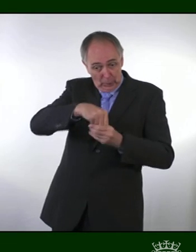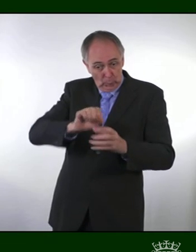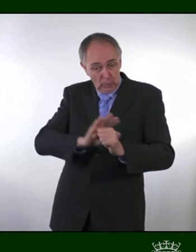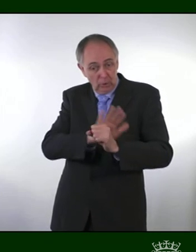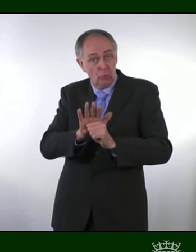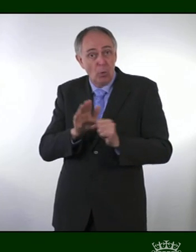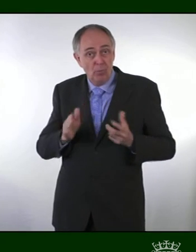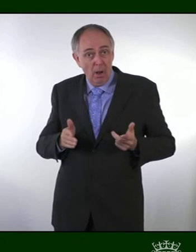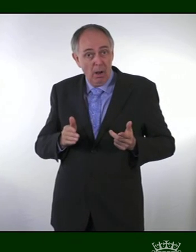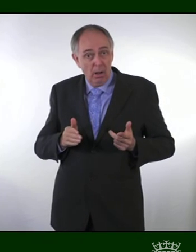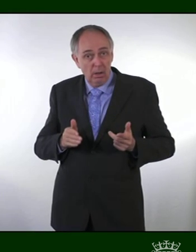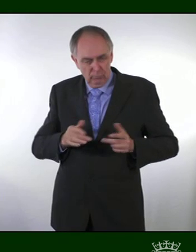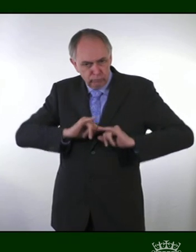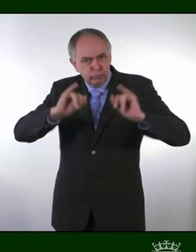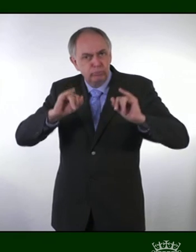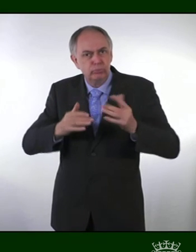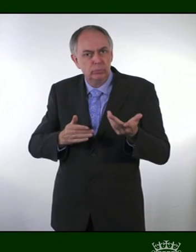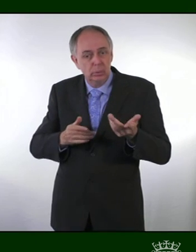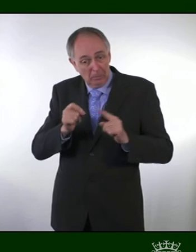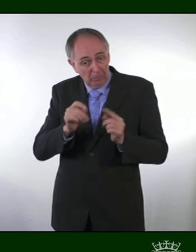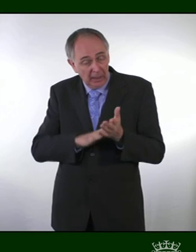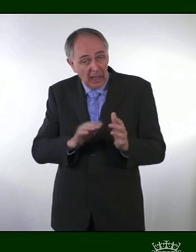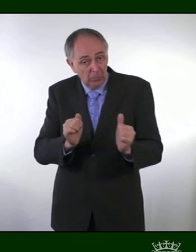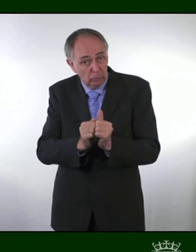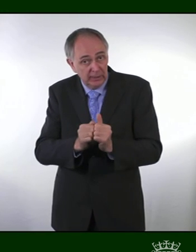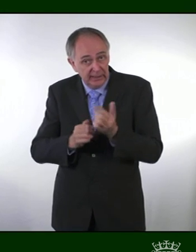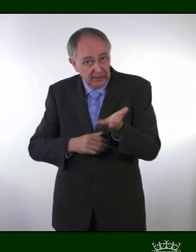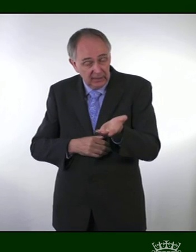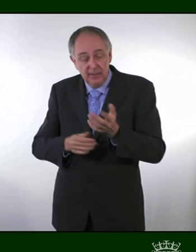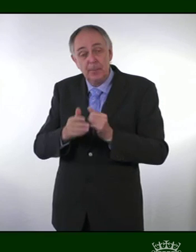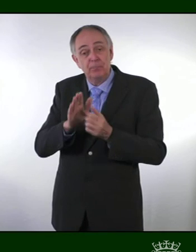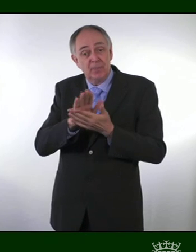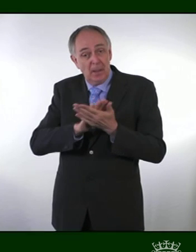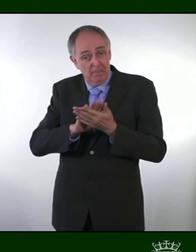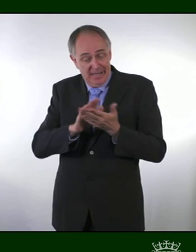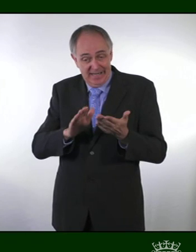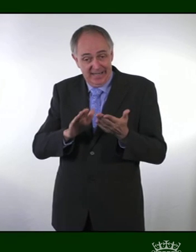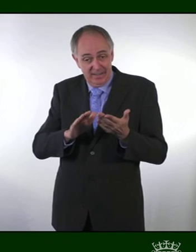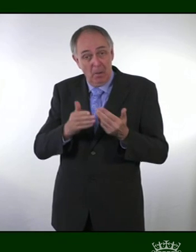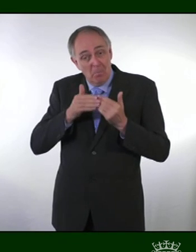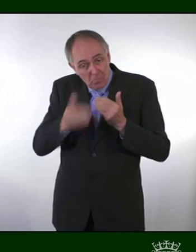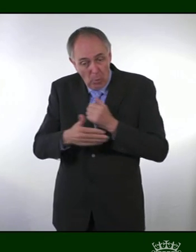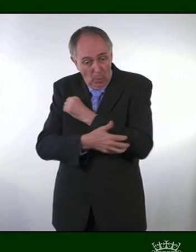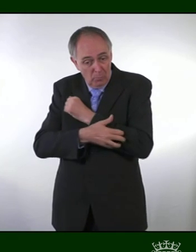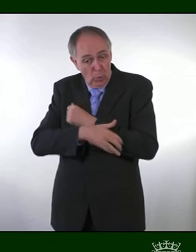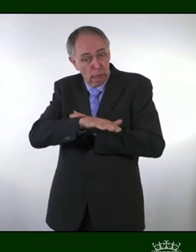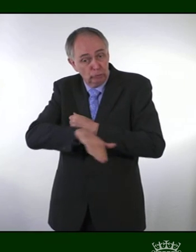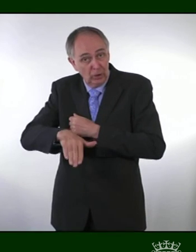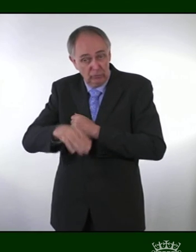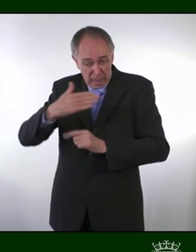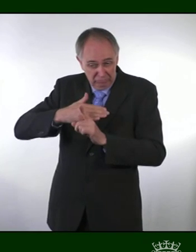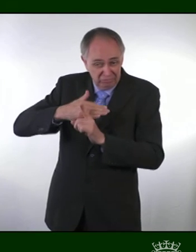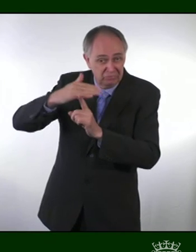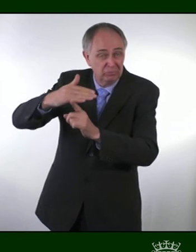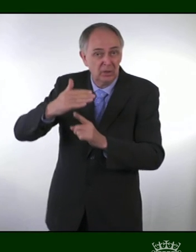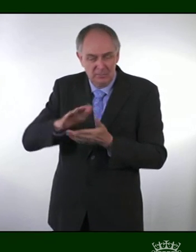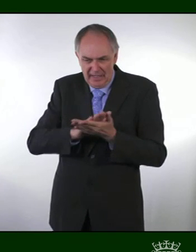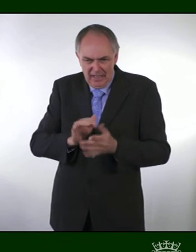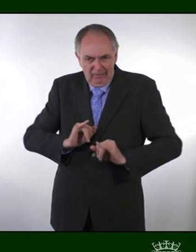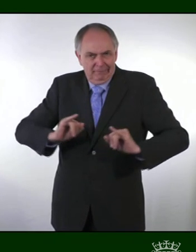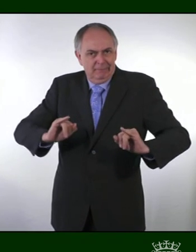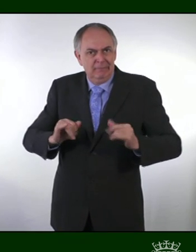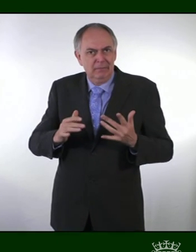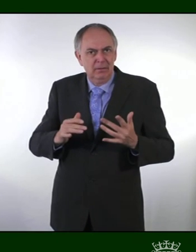This is a serious issue. I am sure the Prime Minister would agree that an even higher child poverty rate would be an intolerable outcome from this pandemic.